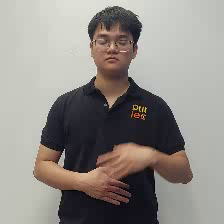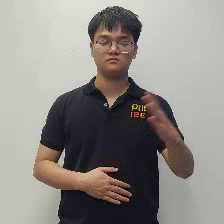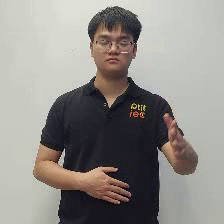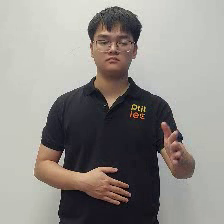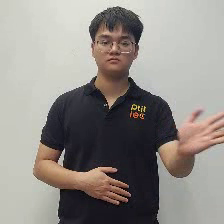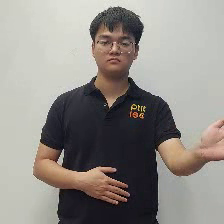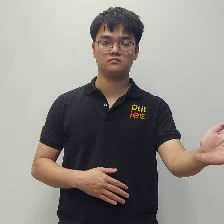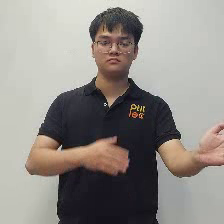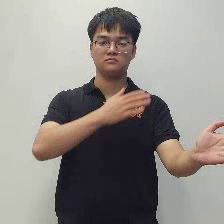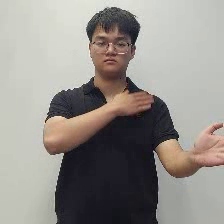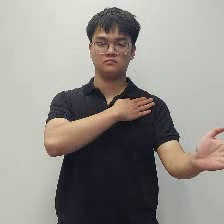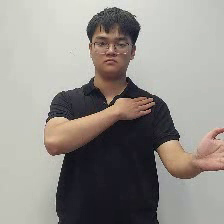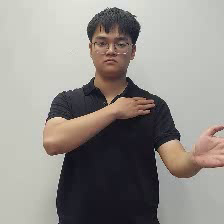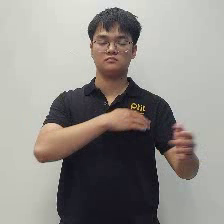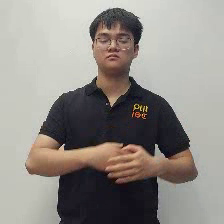Rẽ trái